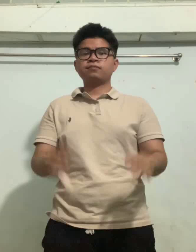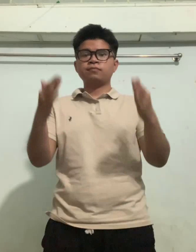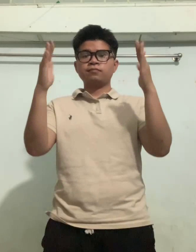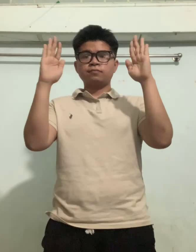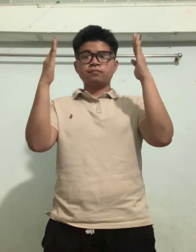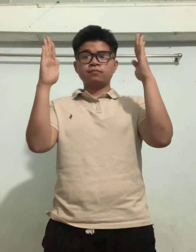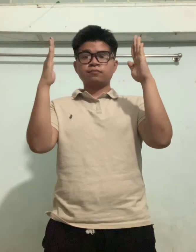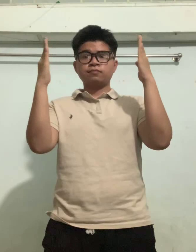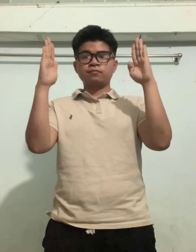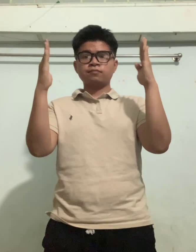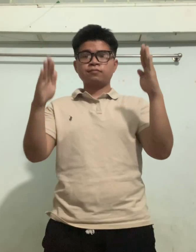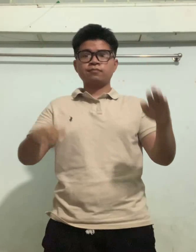vo tay